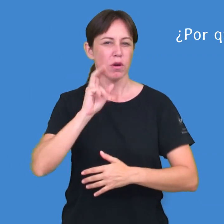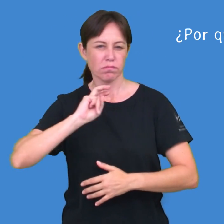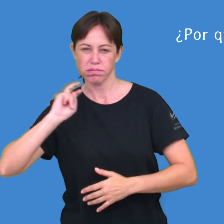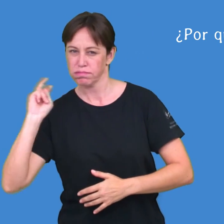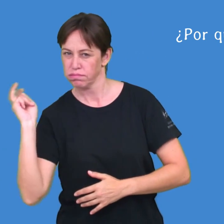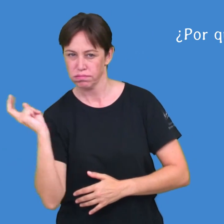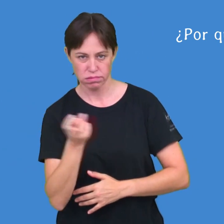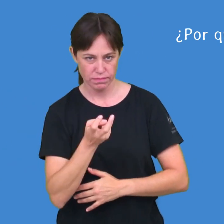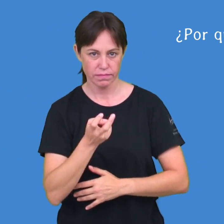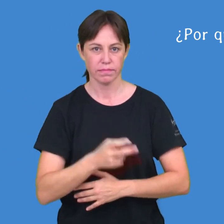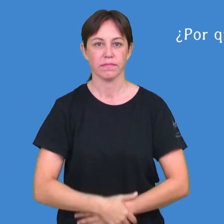etc